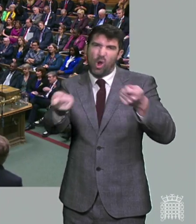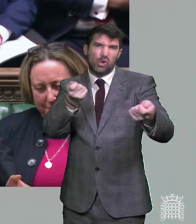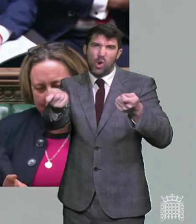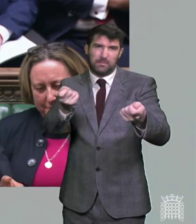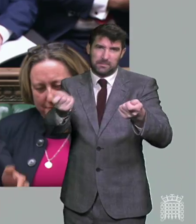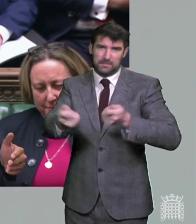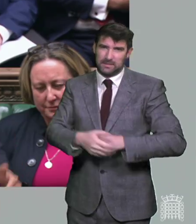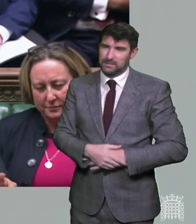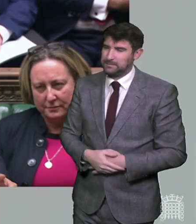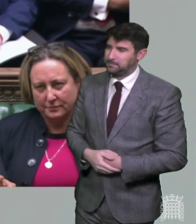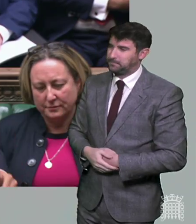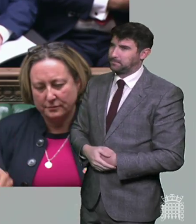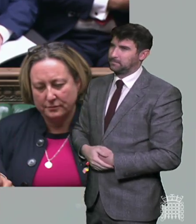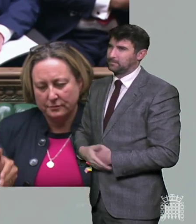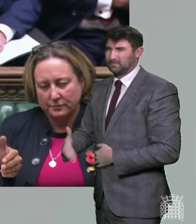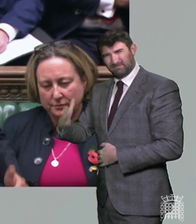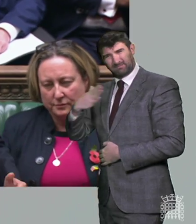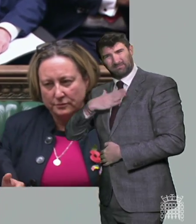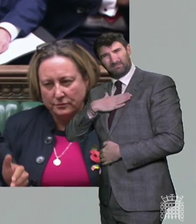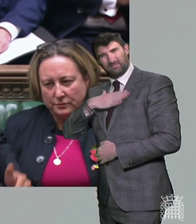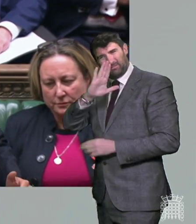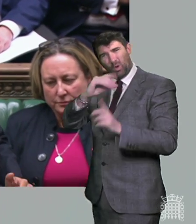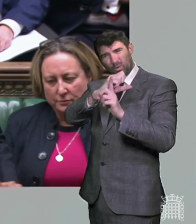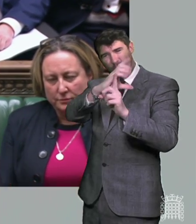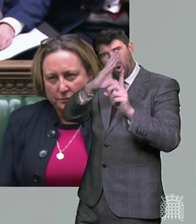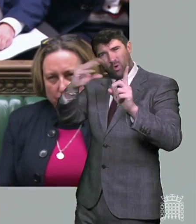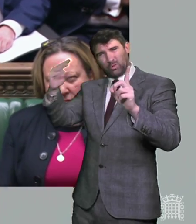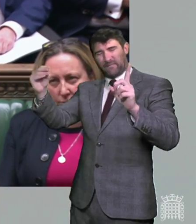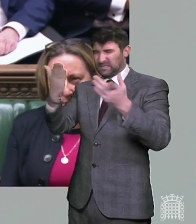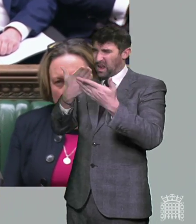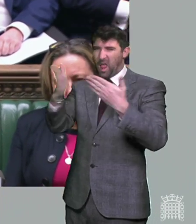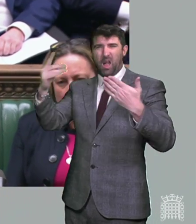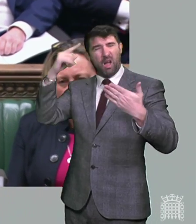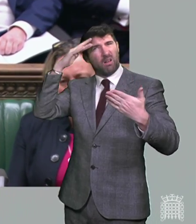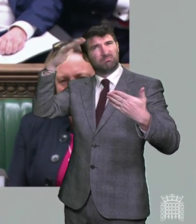We on the Government side of the House are clear that we want to defend our borders.